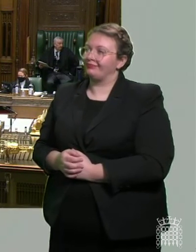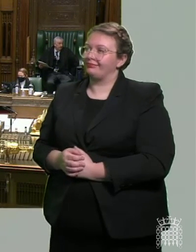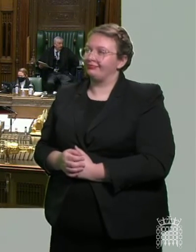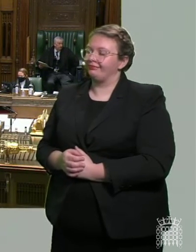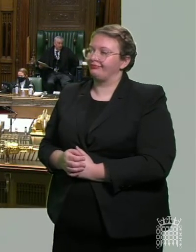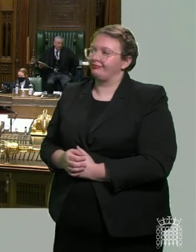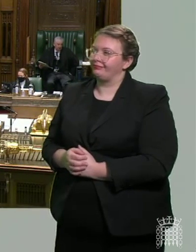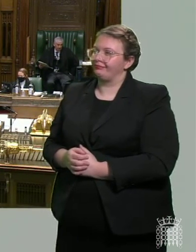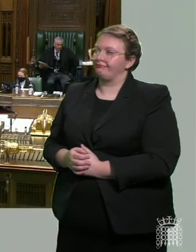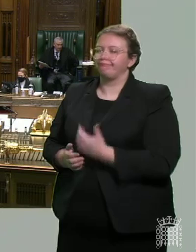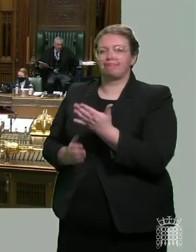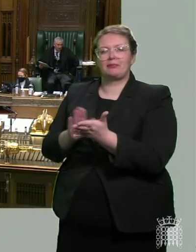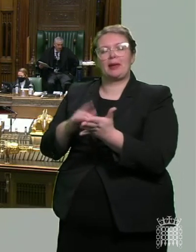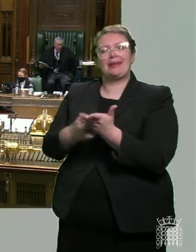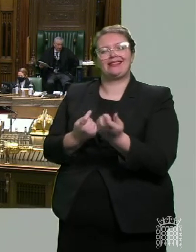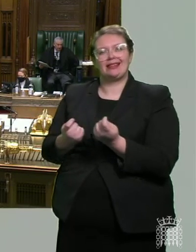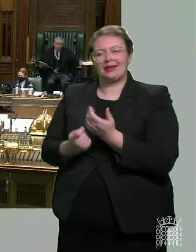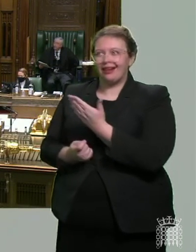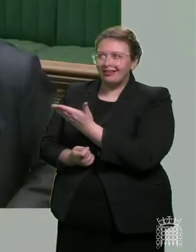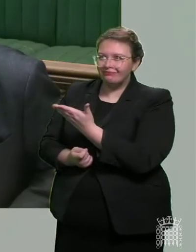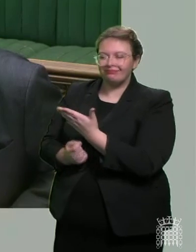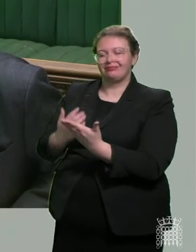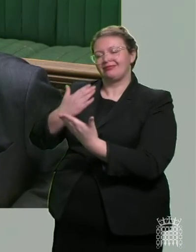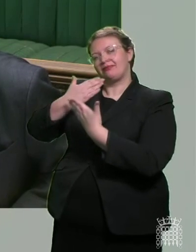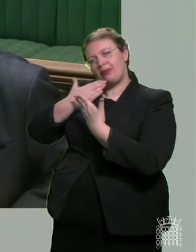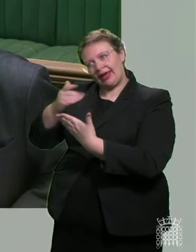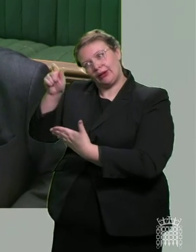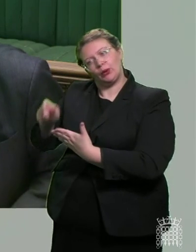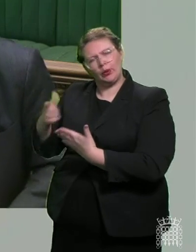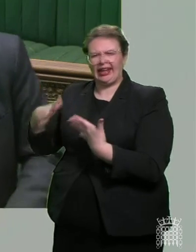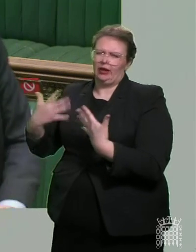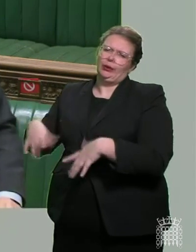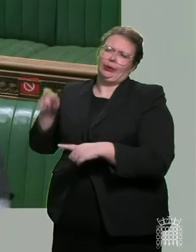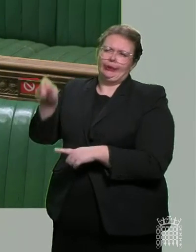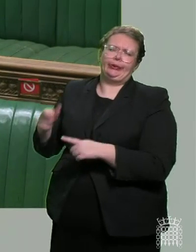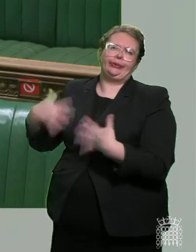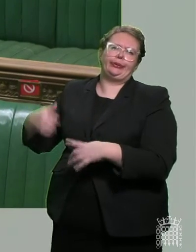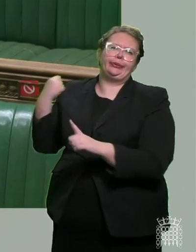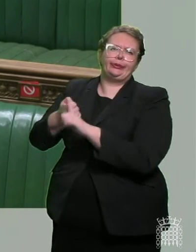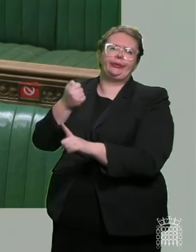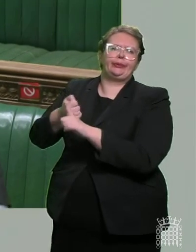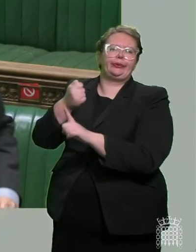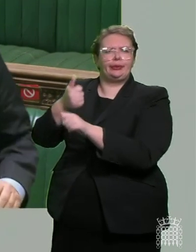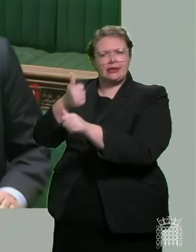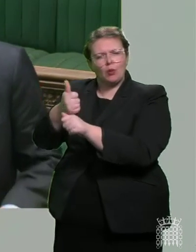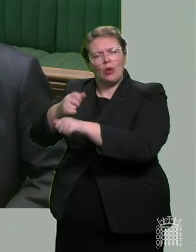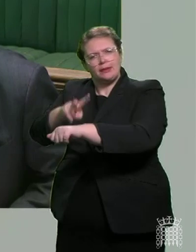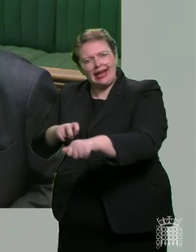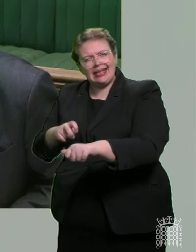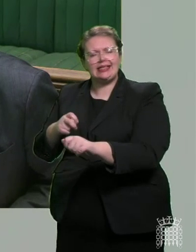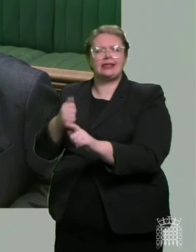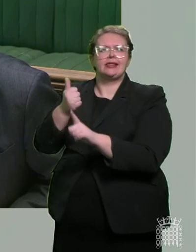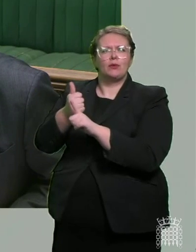I thank my right honourable Friend, who is a long-standing and redoubtable campaigner for law and order and for the police.